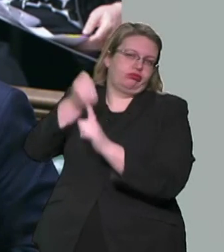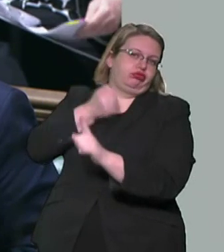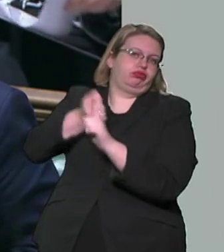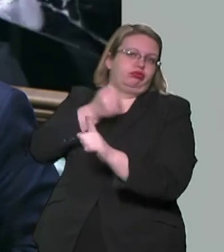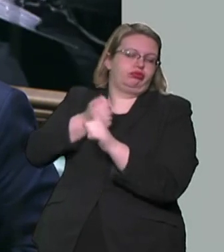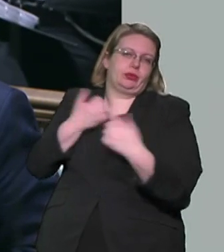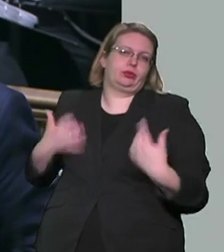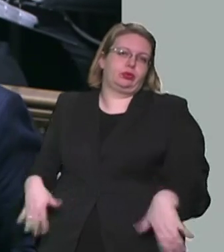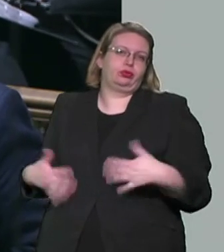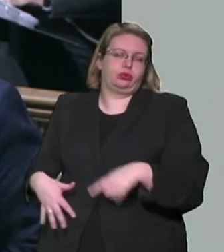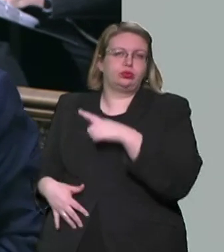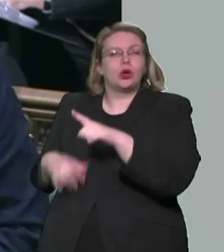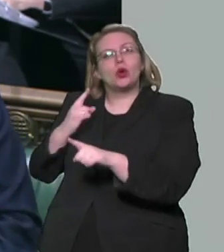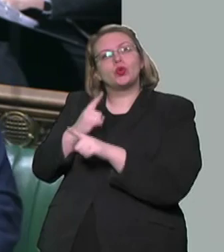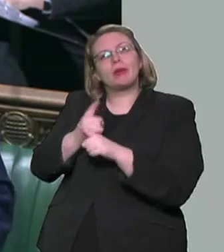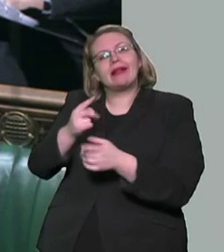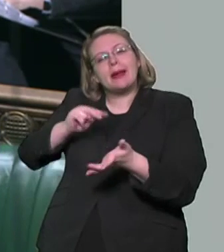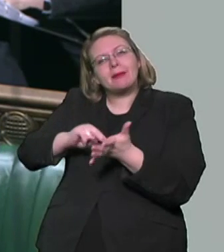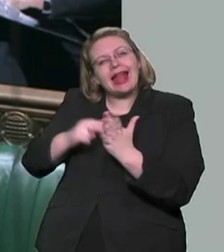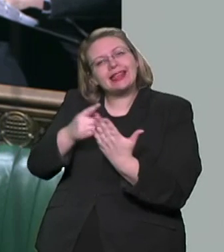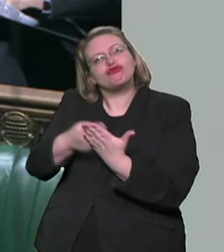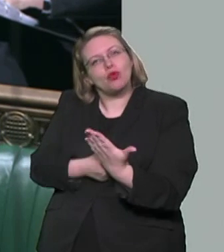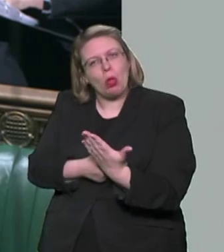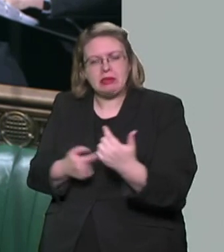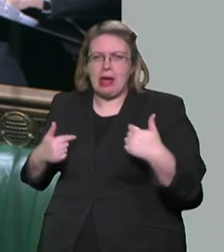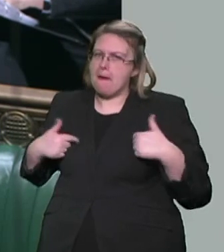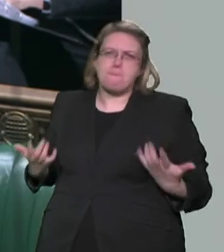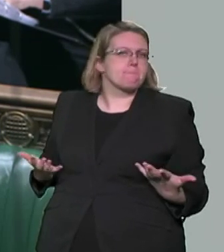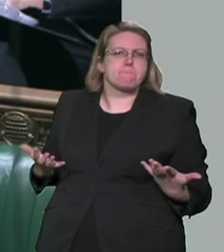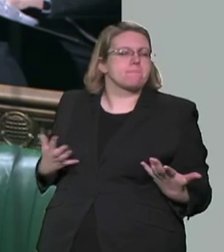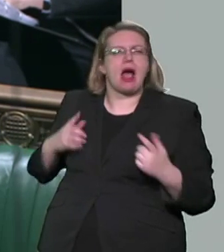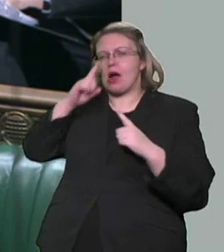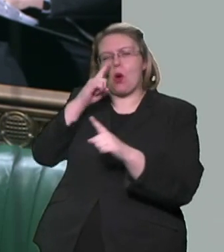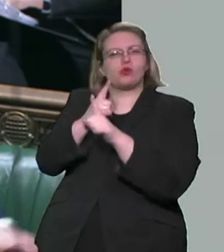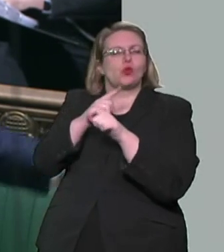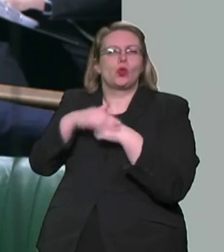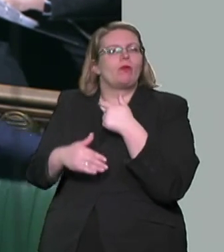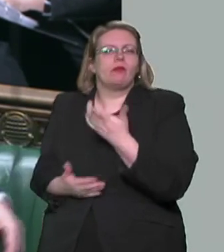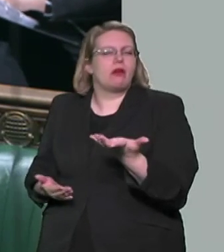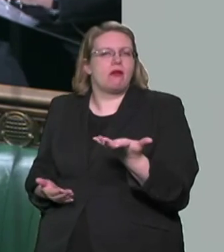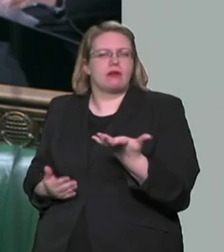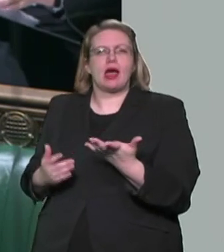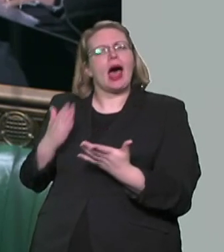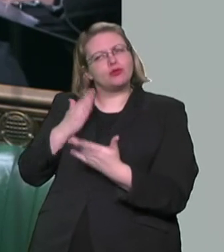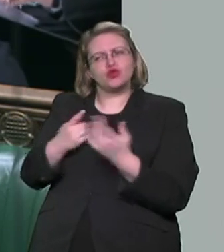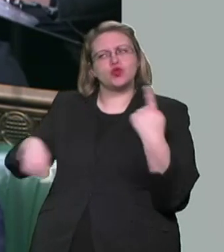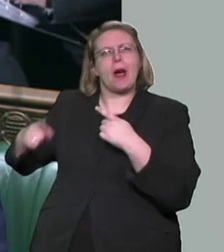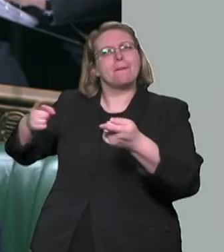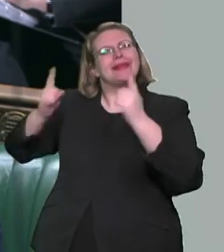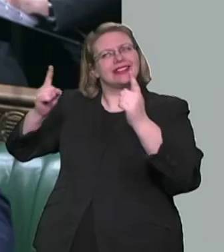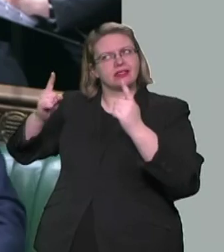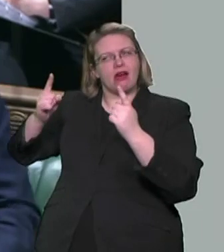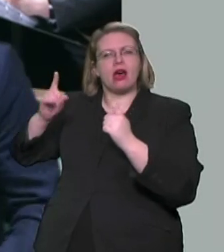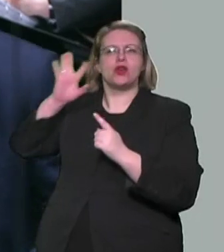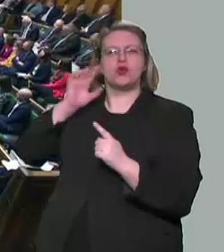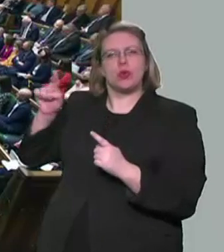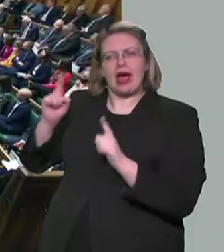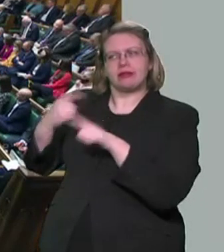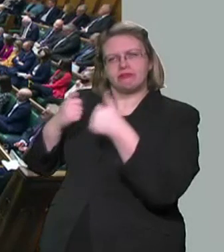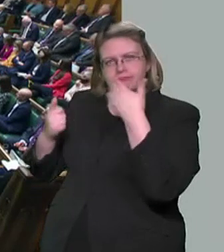He has made an important point about a planning matter about which I do not think I should really comment, but I am sure that the relevant Ministers will have heard him loud and clear.